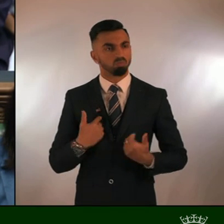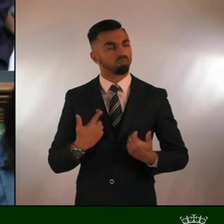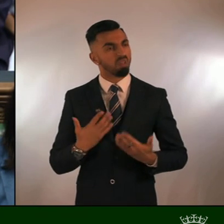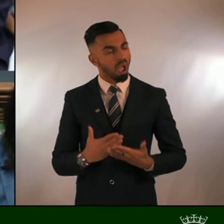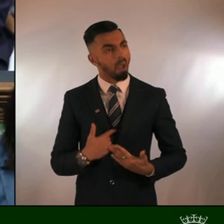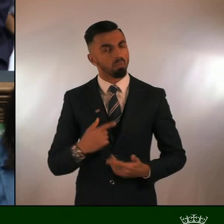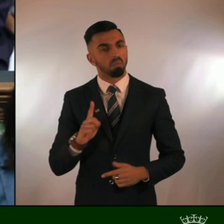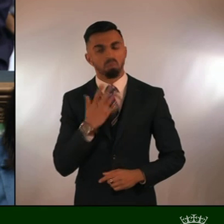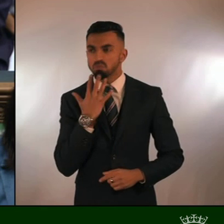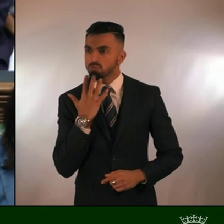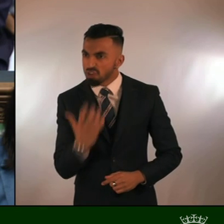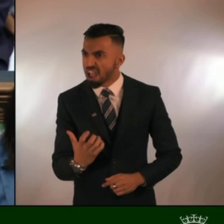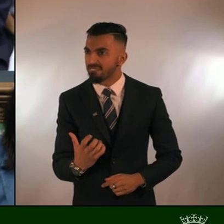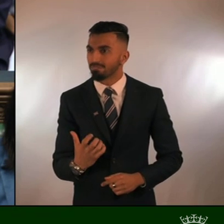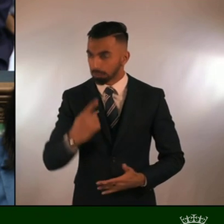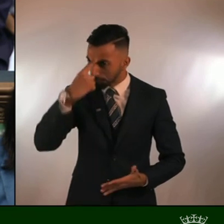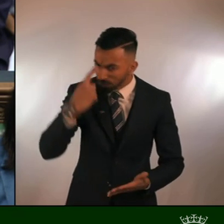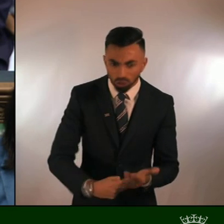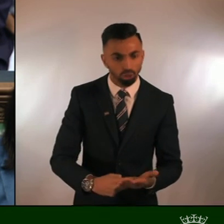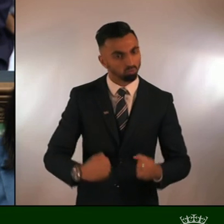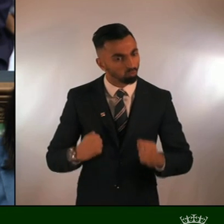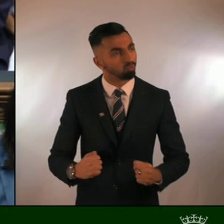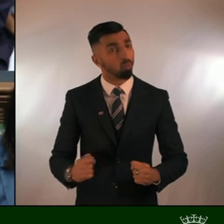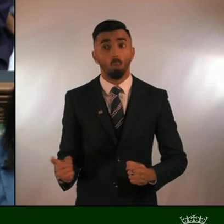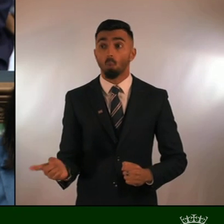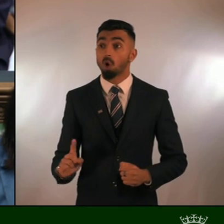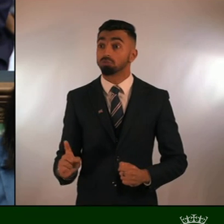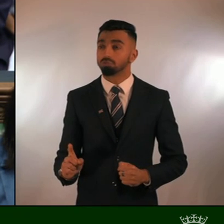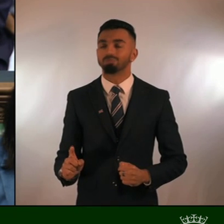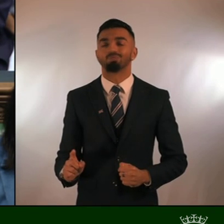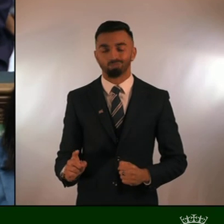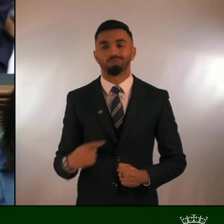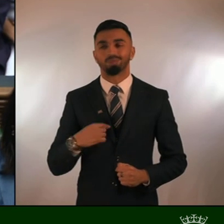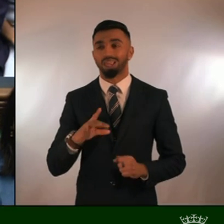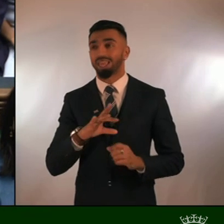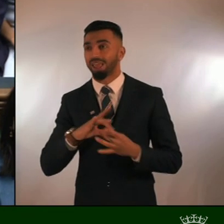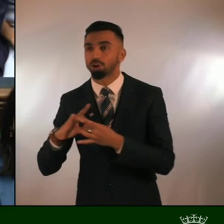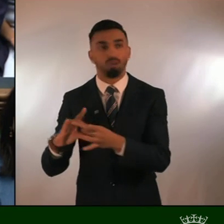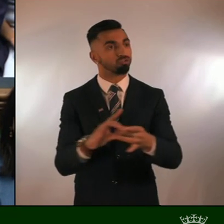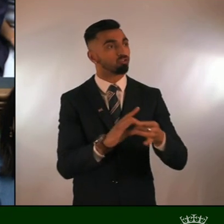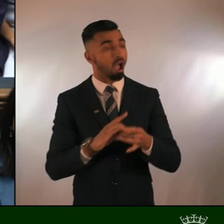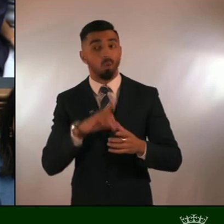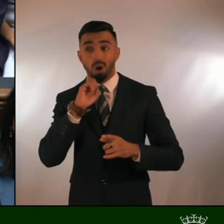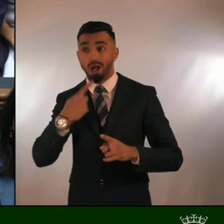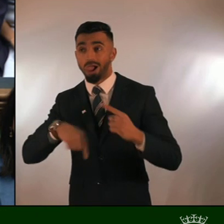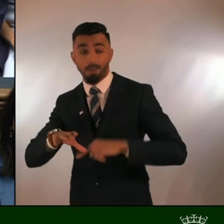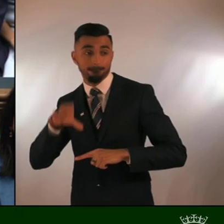We are investing in world-class infrastructure and to lead the world in the industries and technologies of the future.